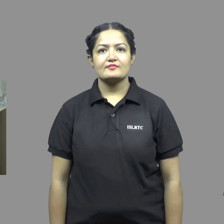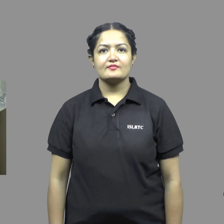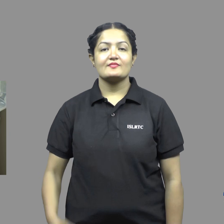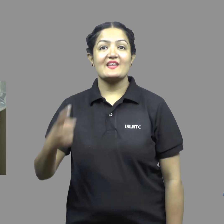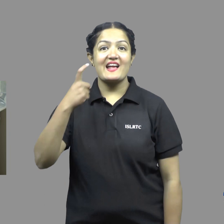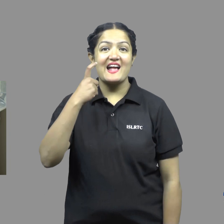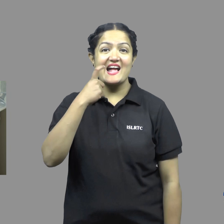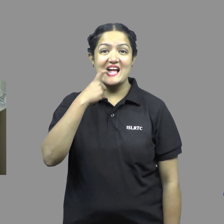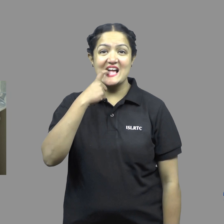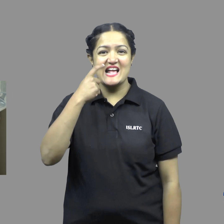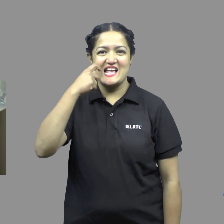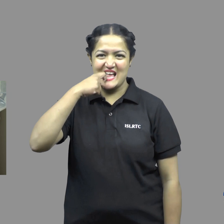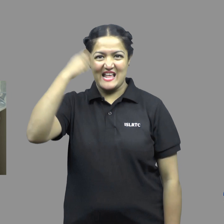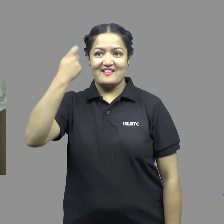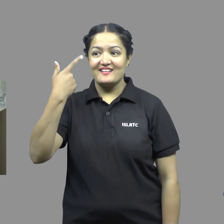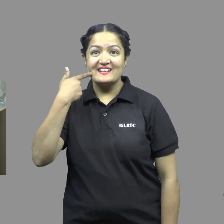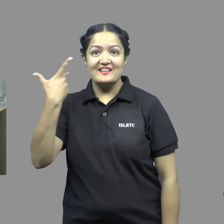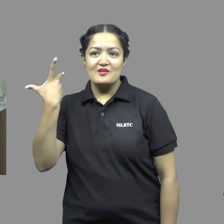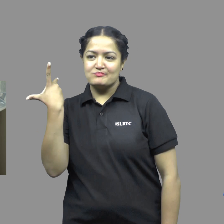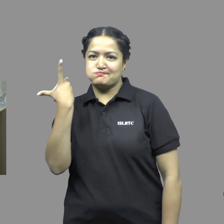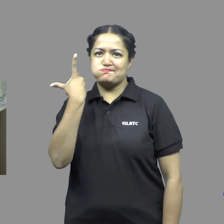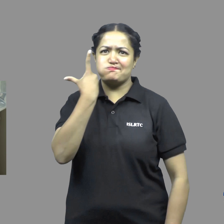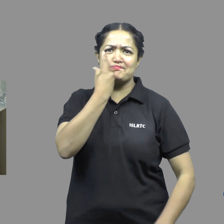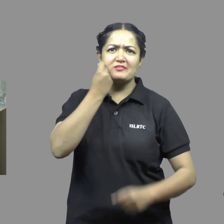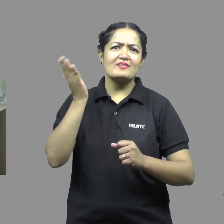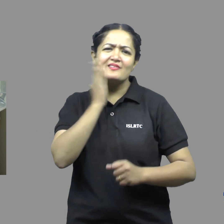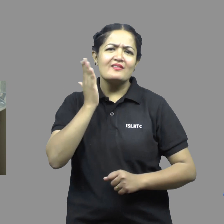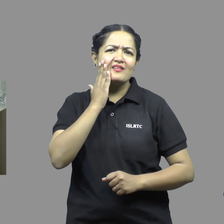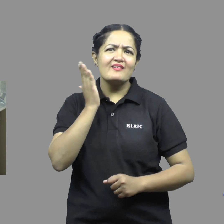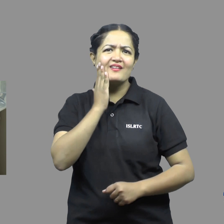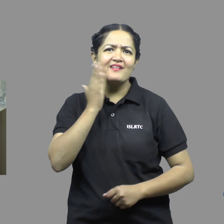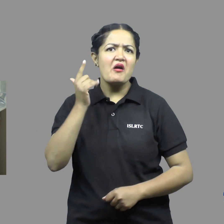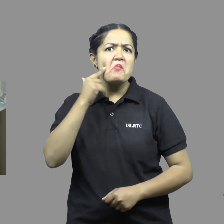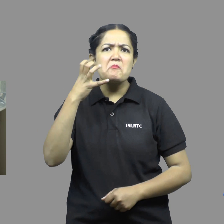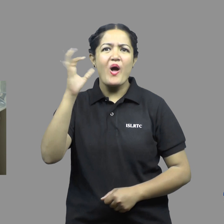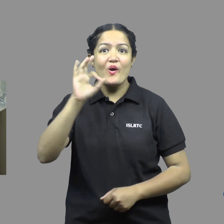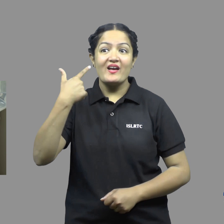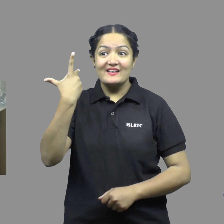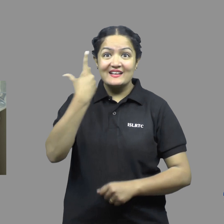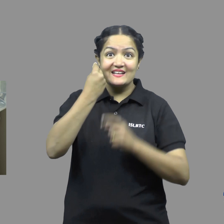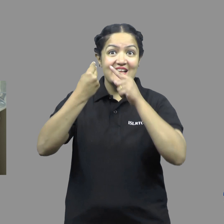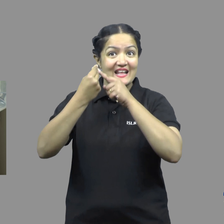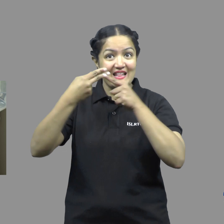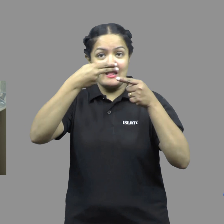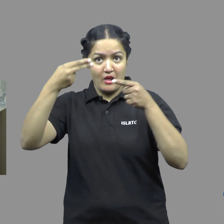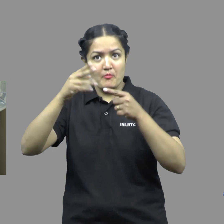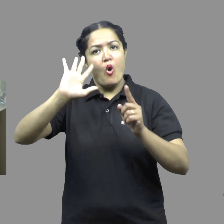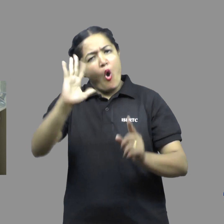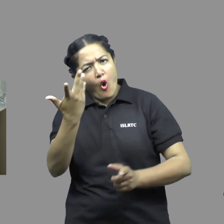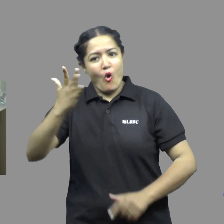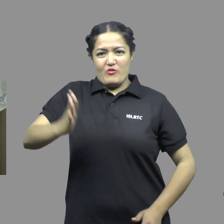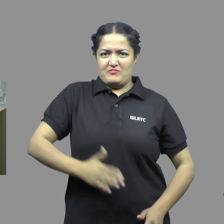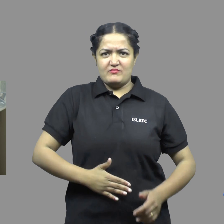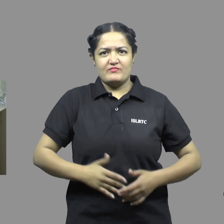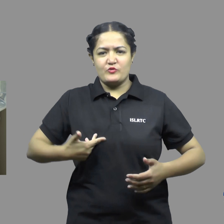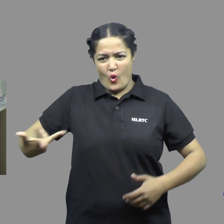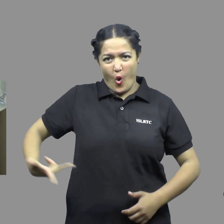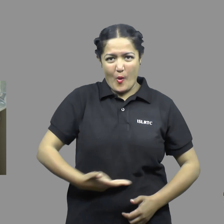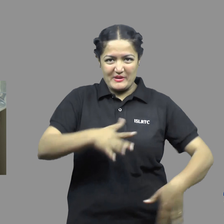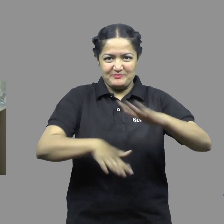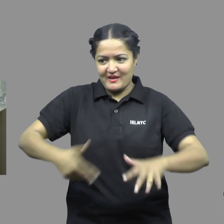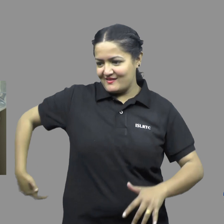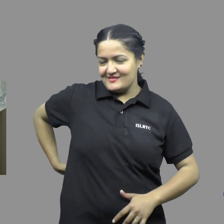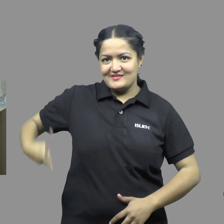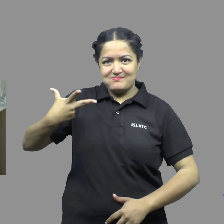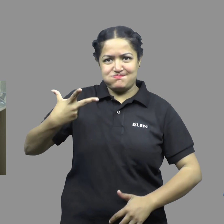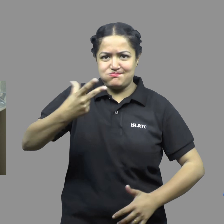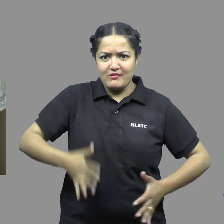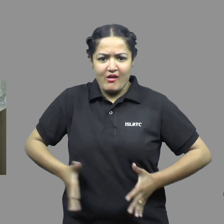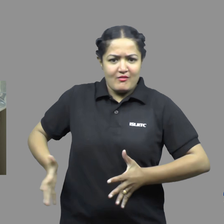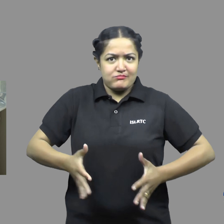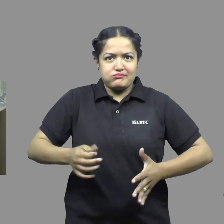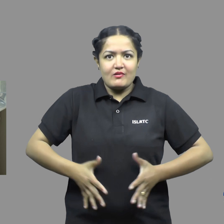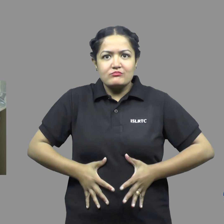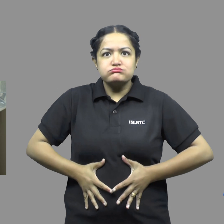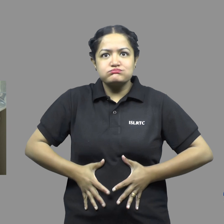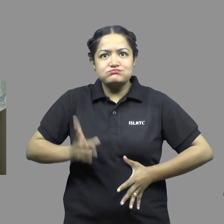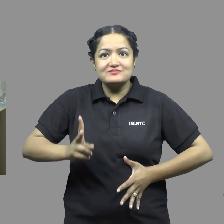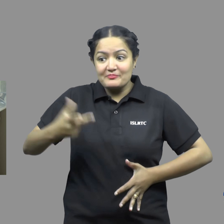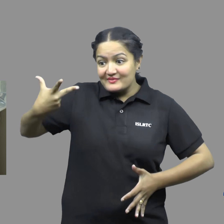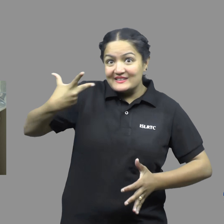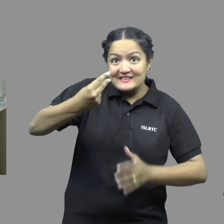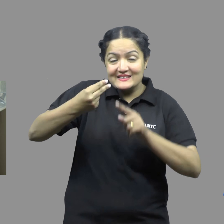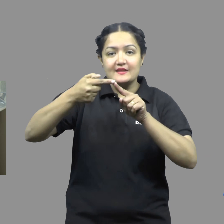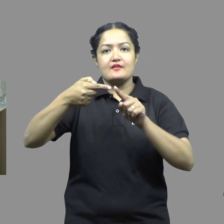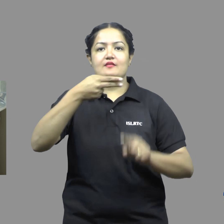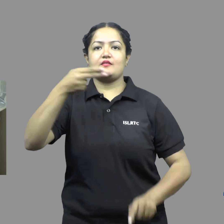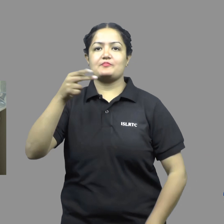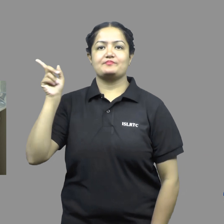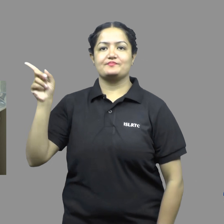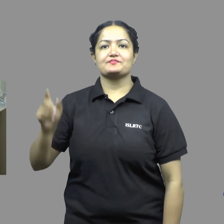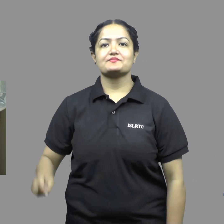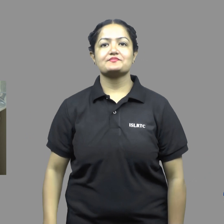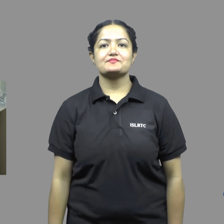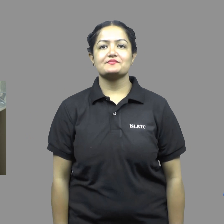Anesthetic